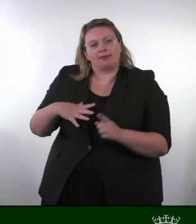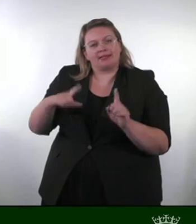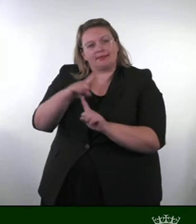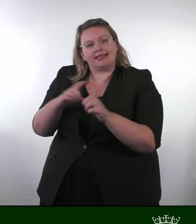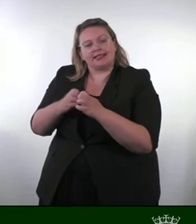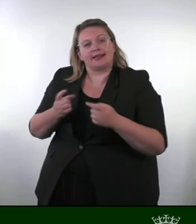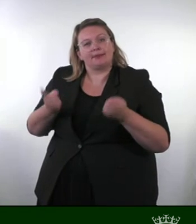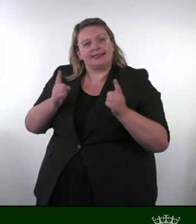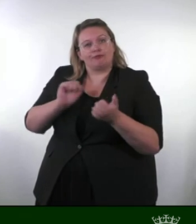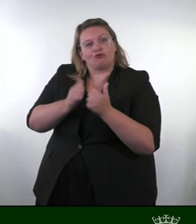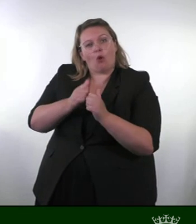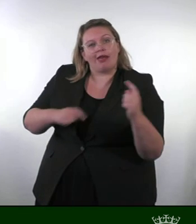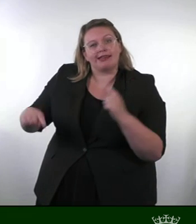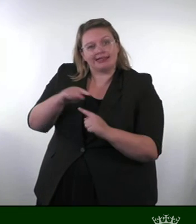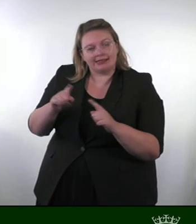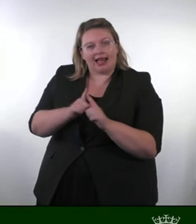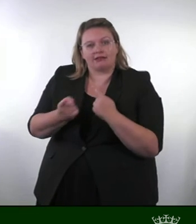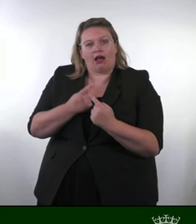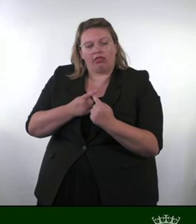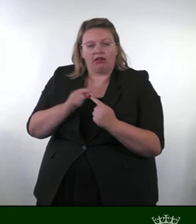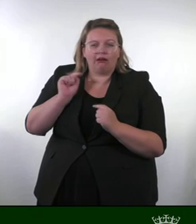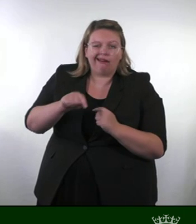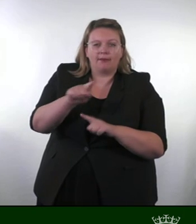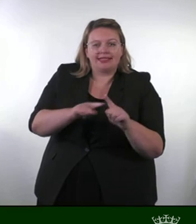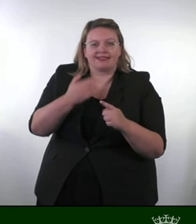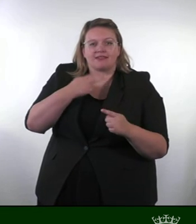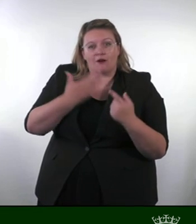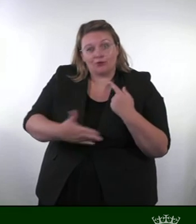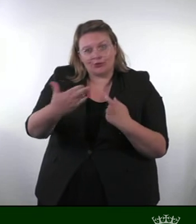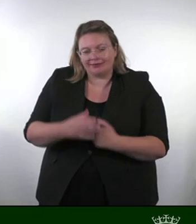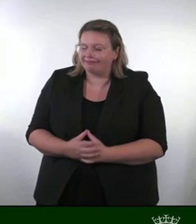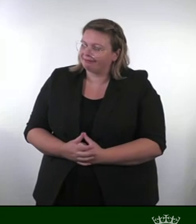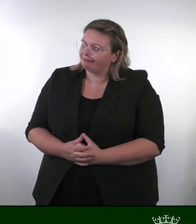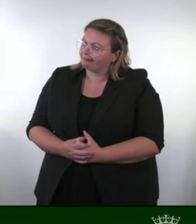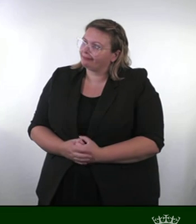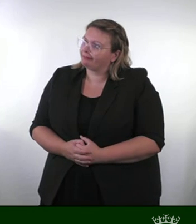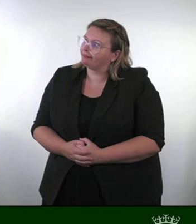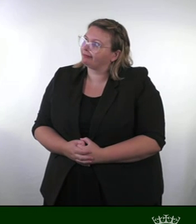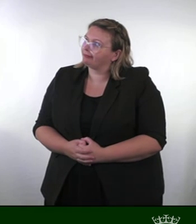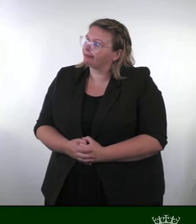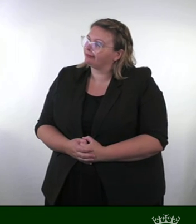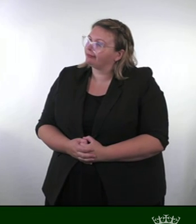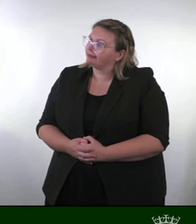In addition to my duties in this House, I shall have further such meetings later today.